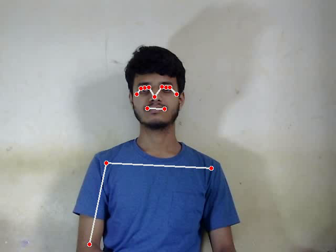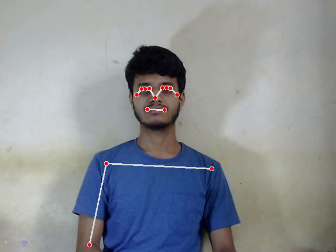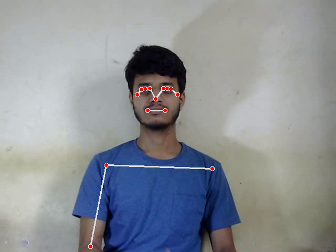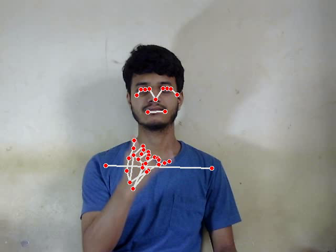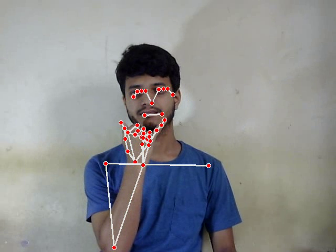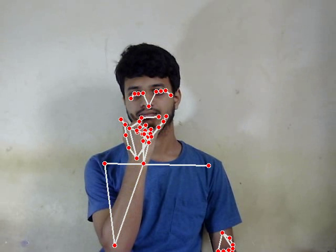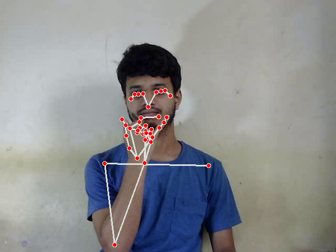wrong